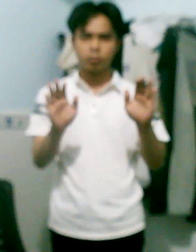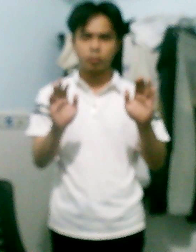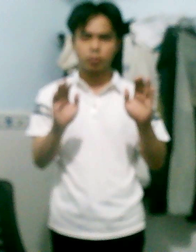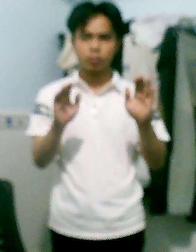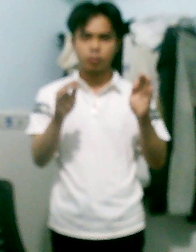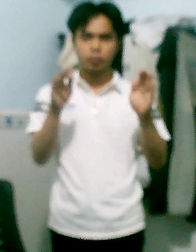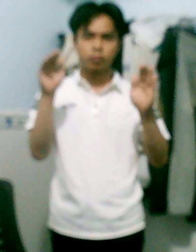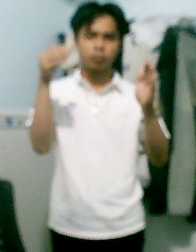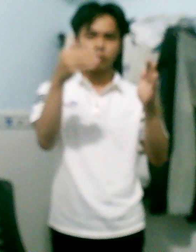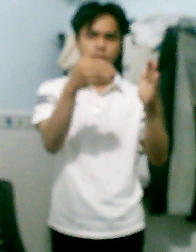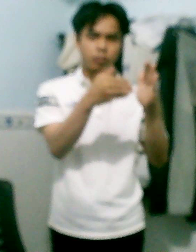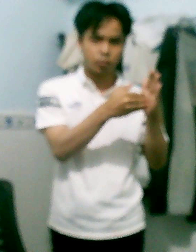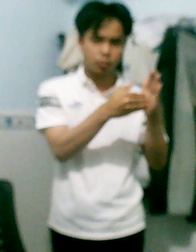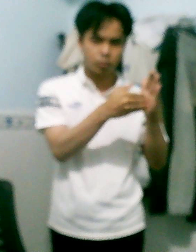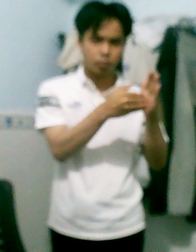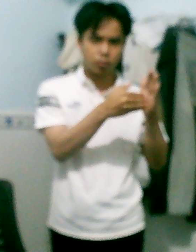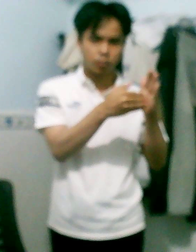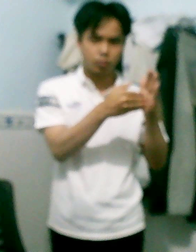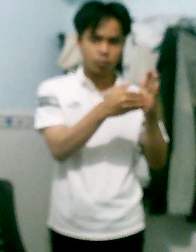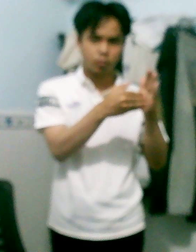gioi thieu